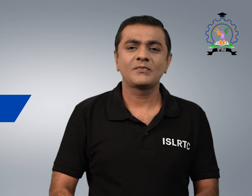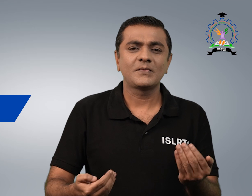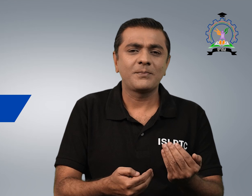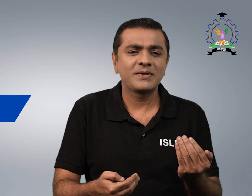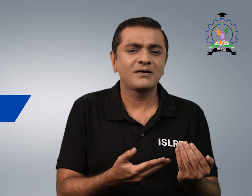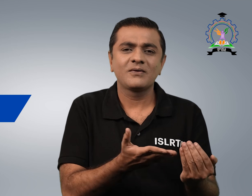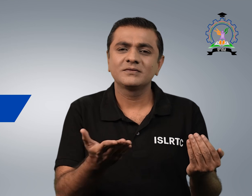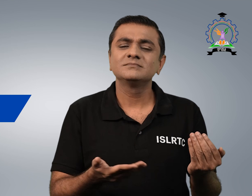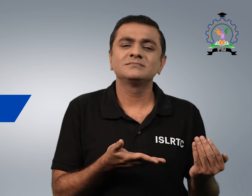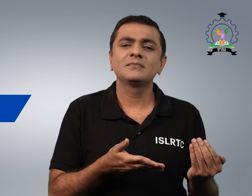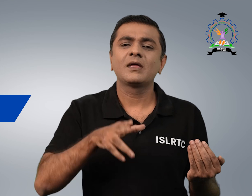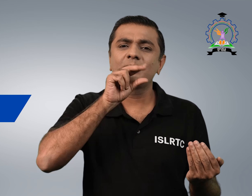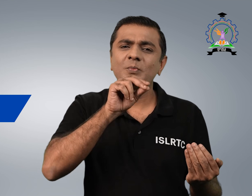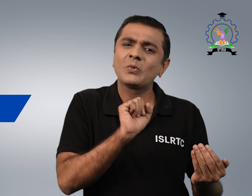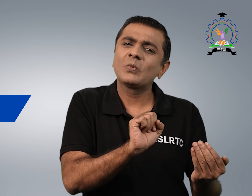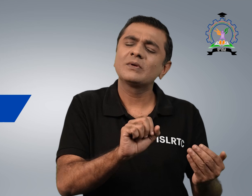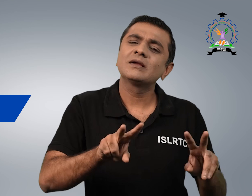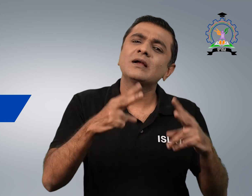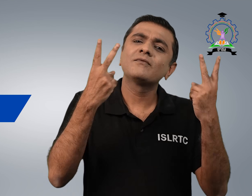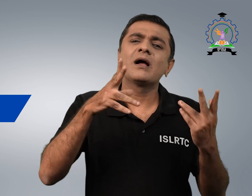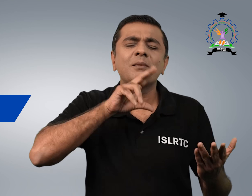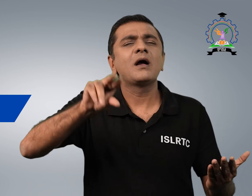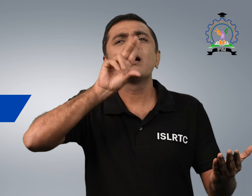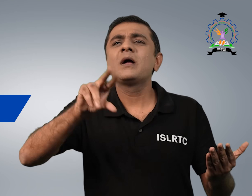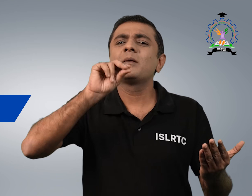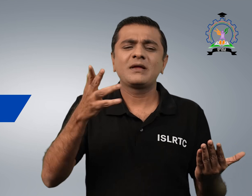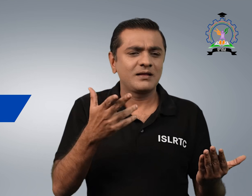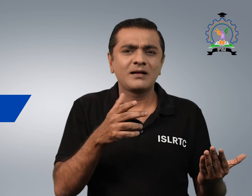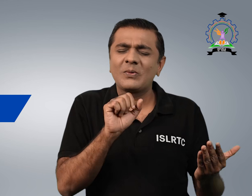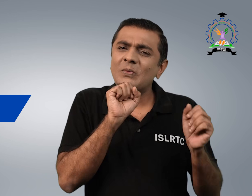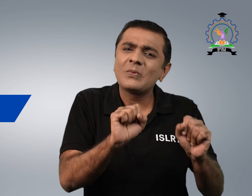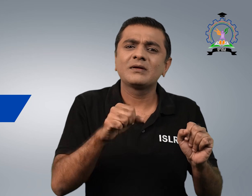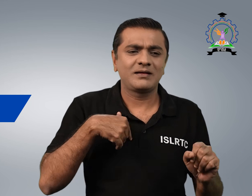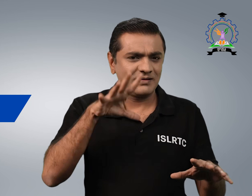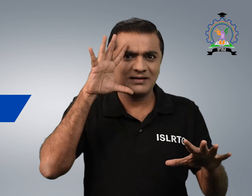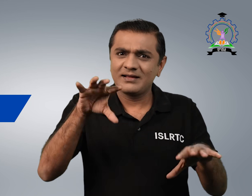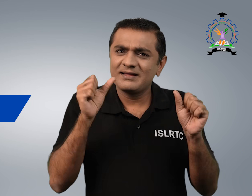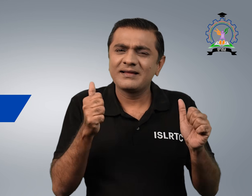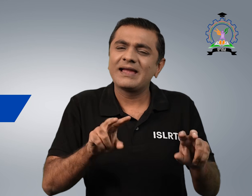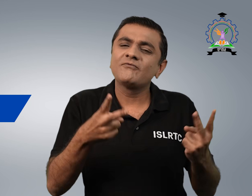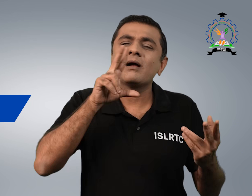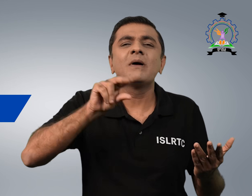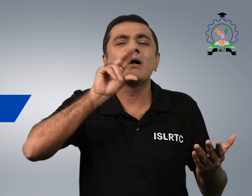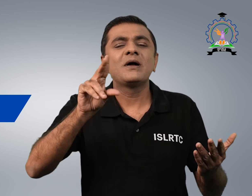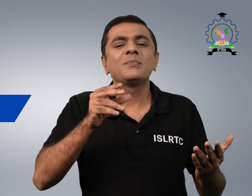Babbling refers to the unintelligible speech made by babies.